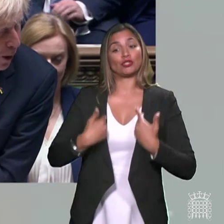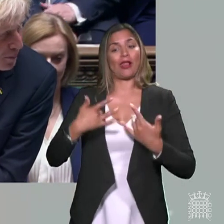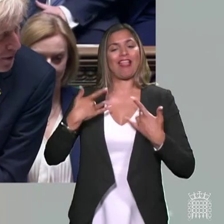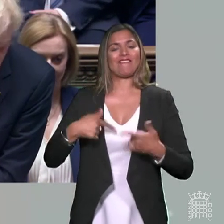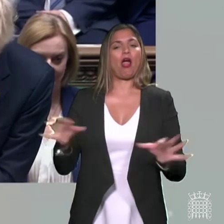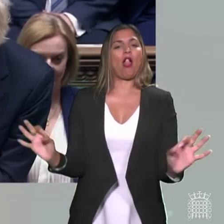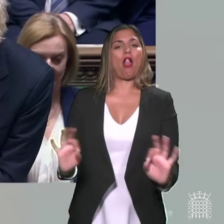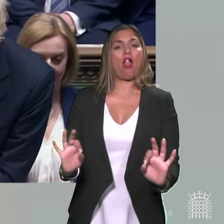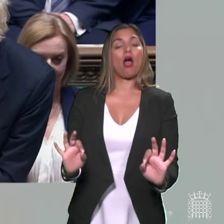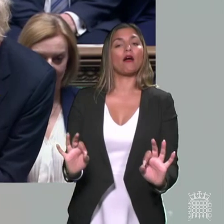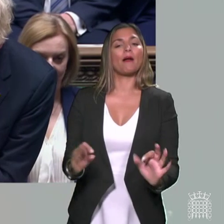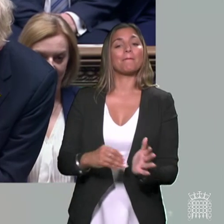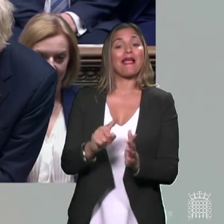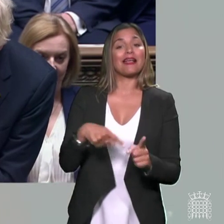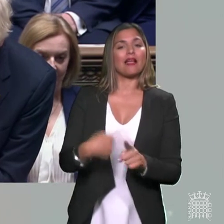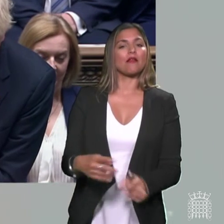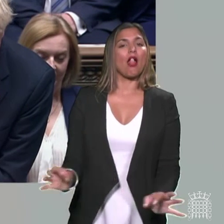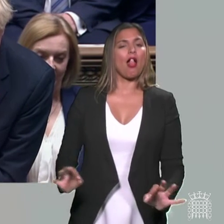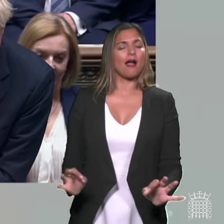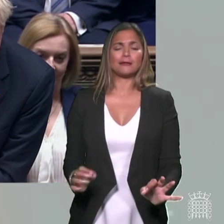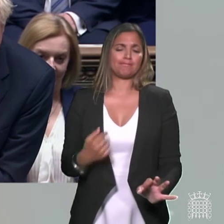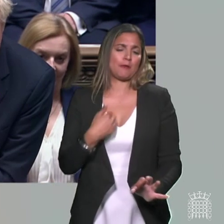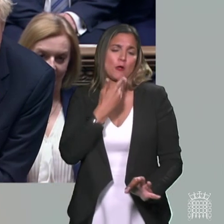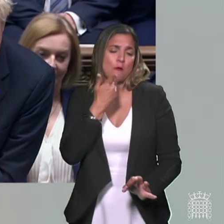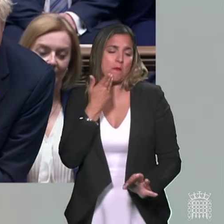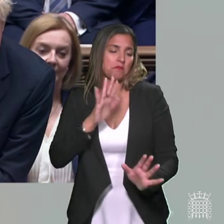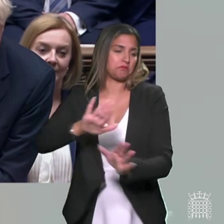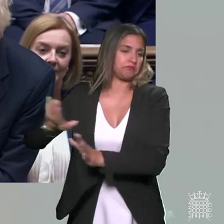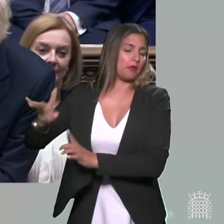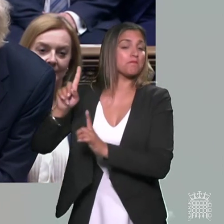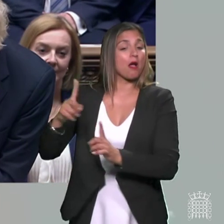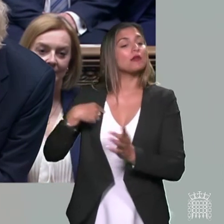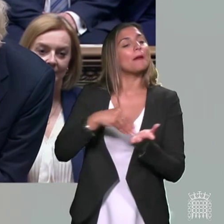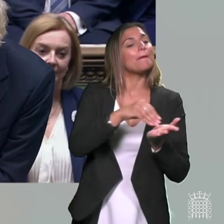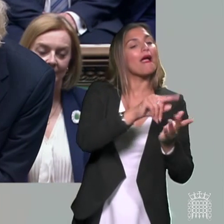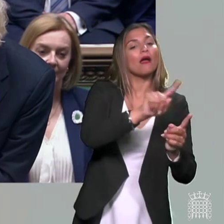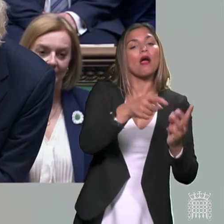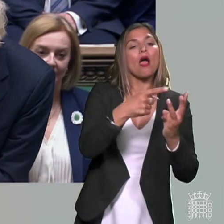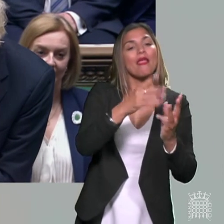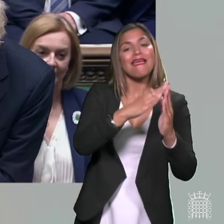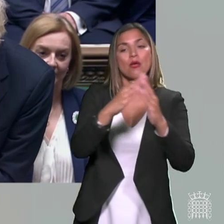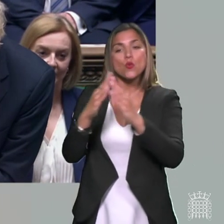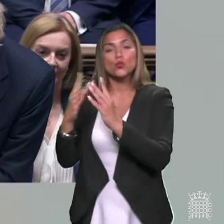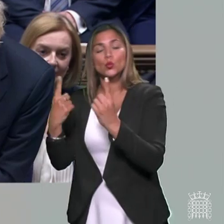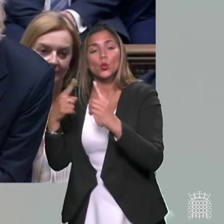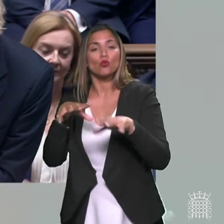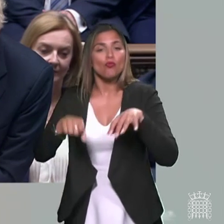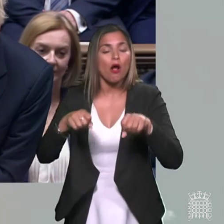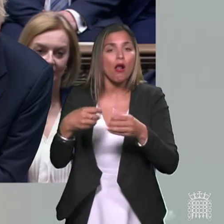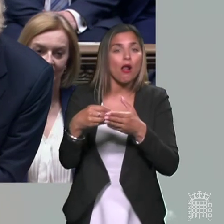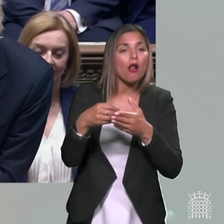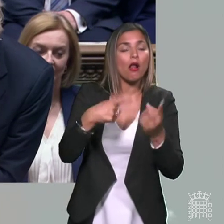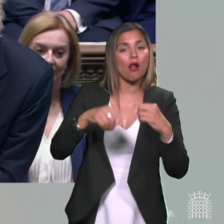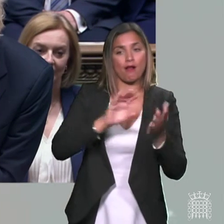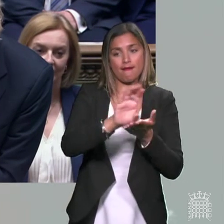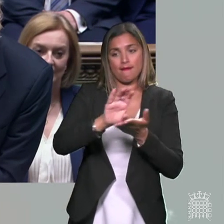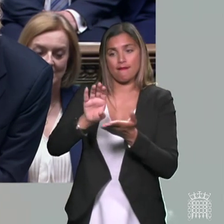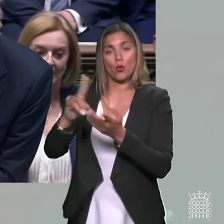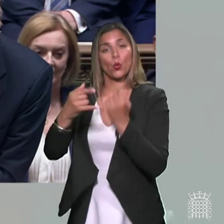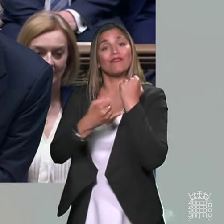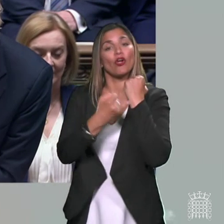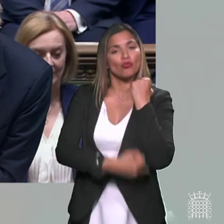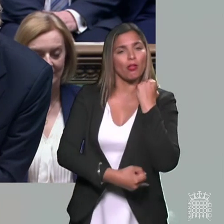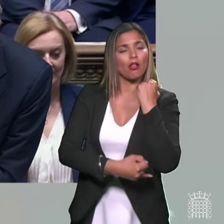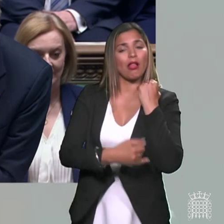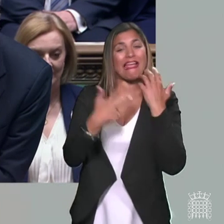From tomorrow £326 is arriving in the bank accounts of 8 million vulnerable people.